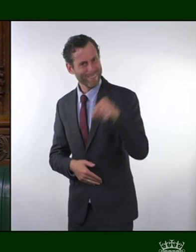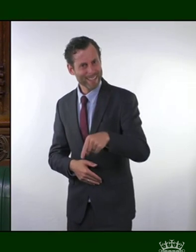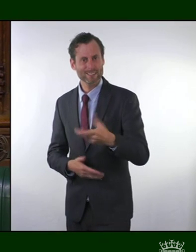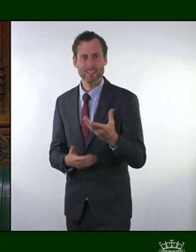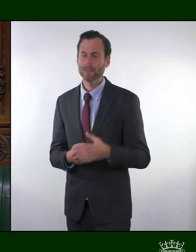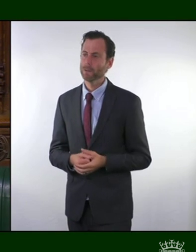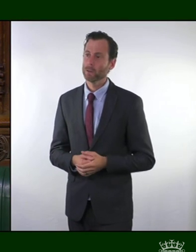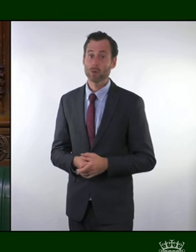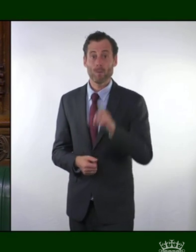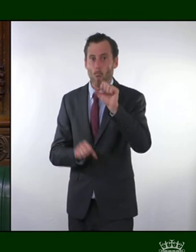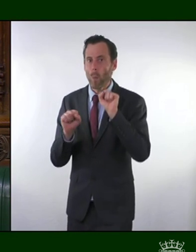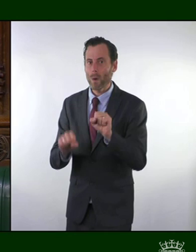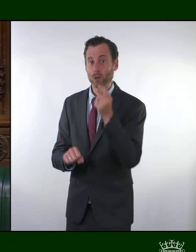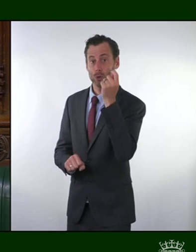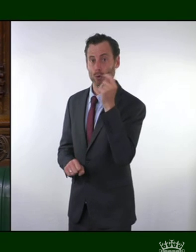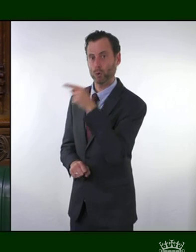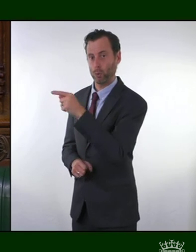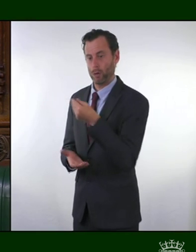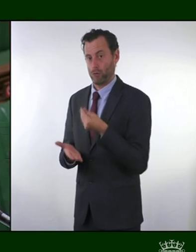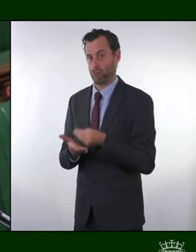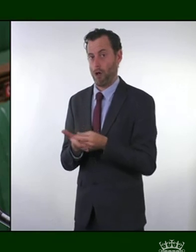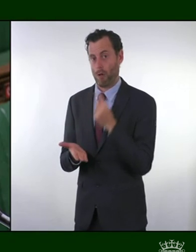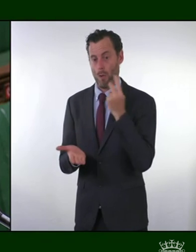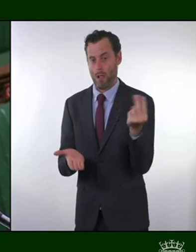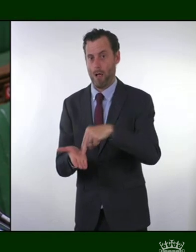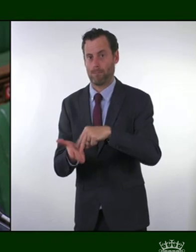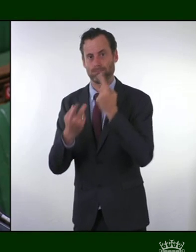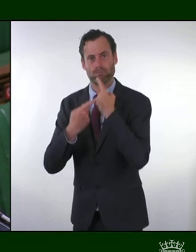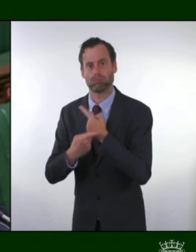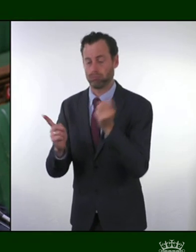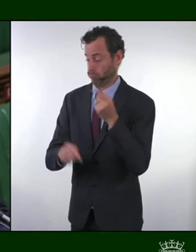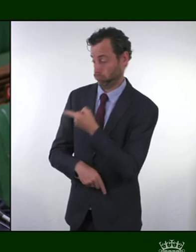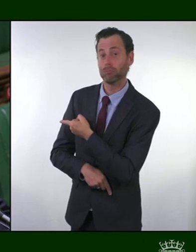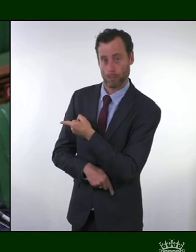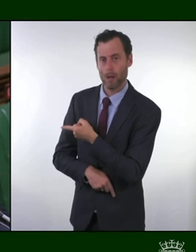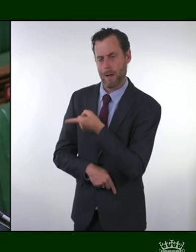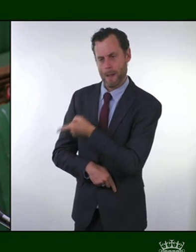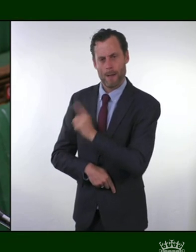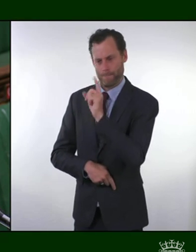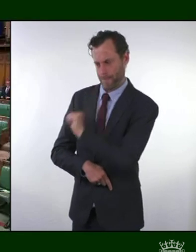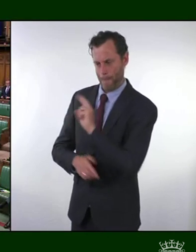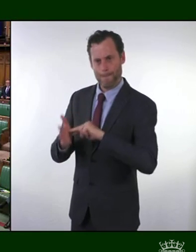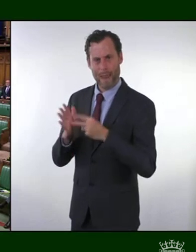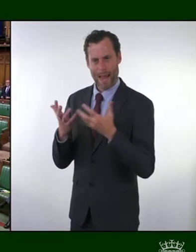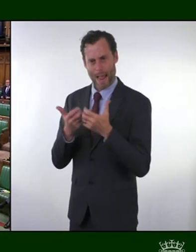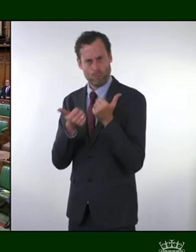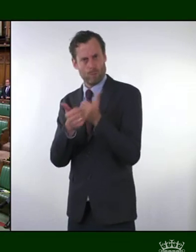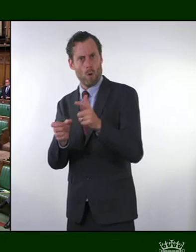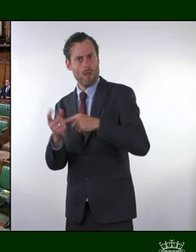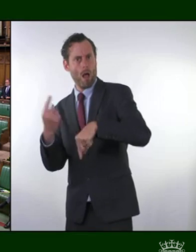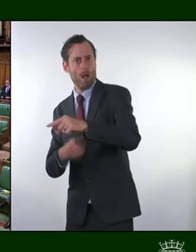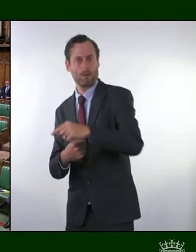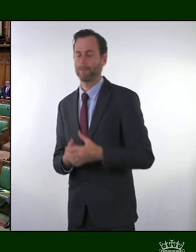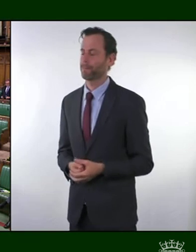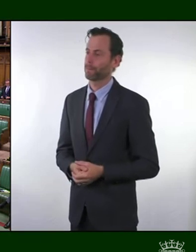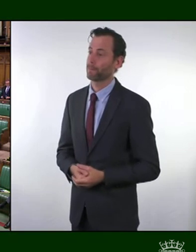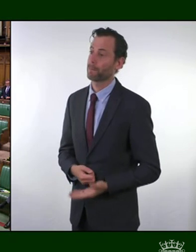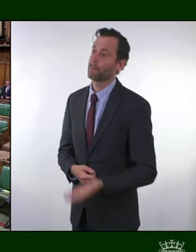If my honourable Friend waits just a few minutes, he will hear rather more from my right honourable Friend the Chancellor about that very matter.